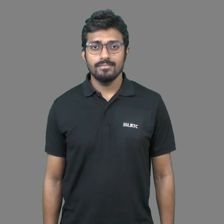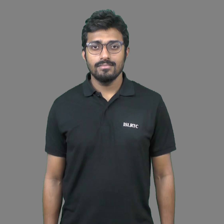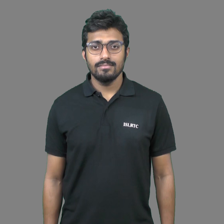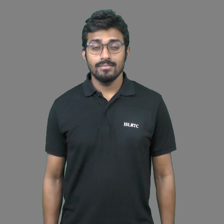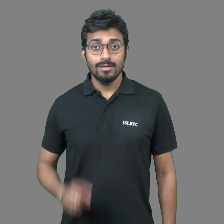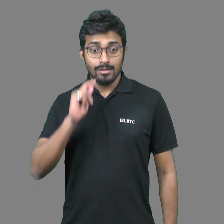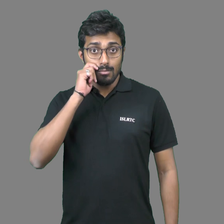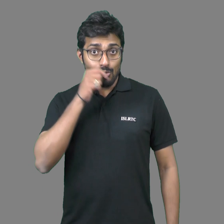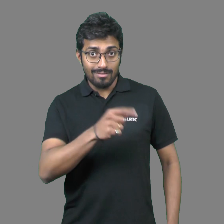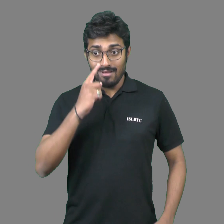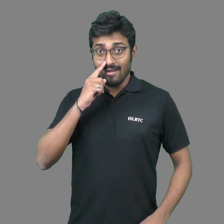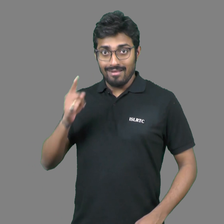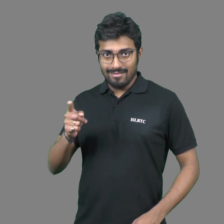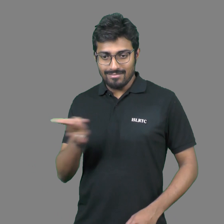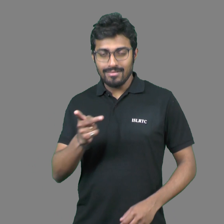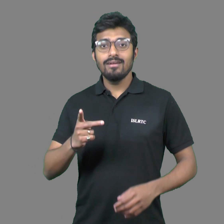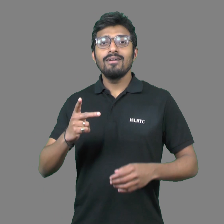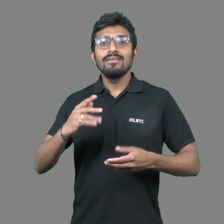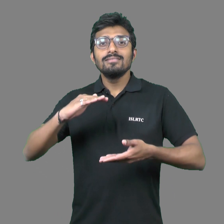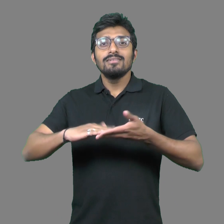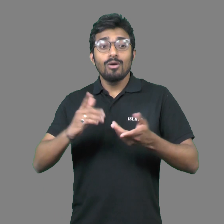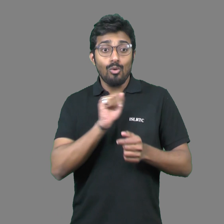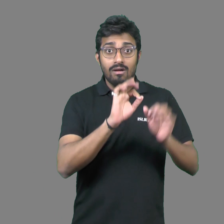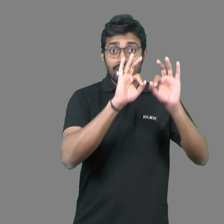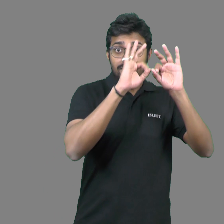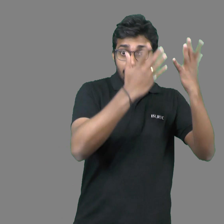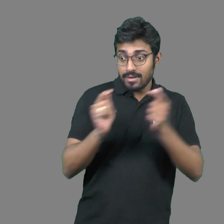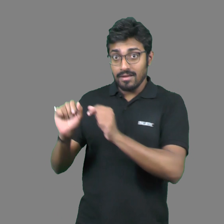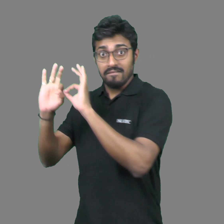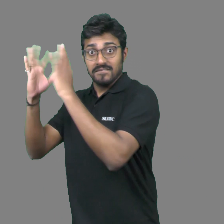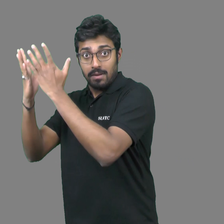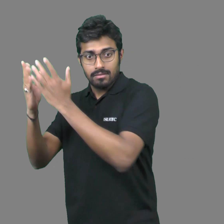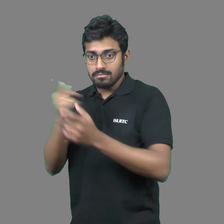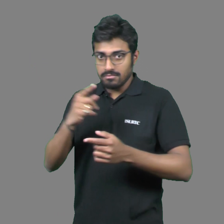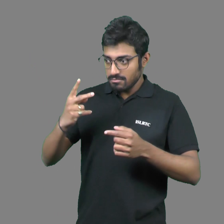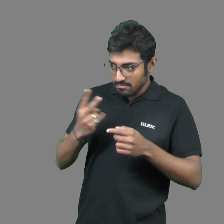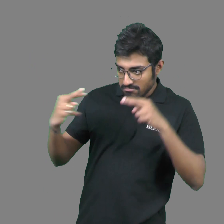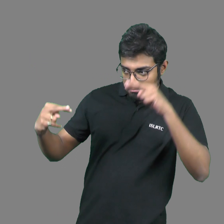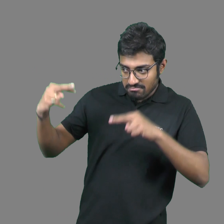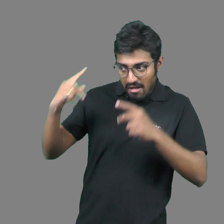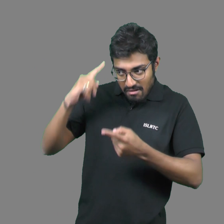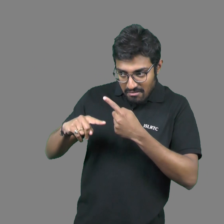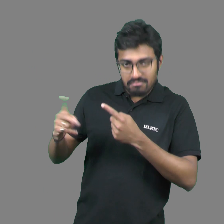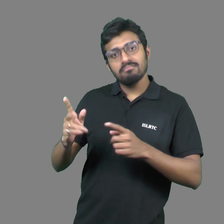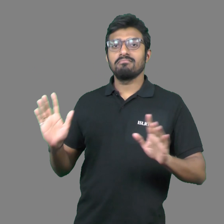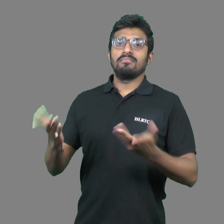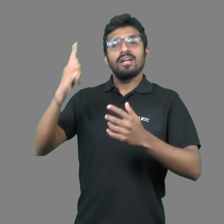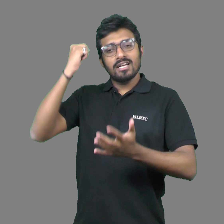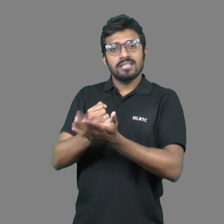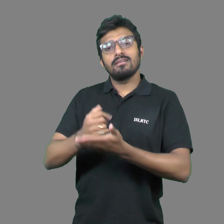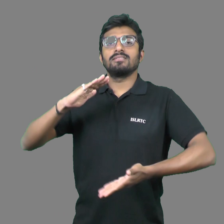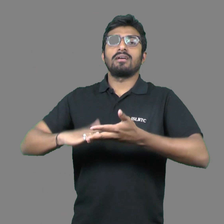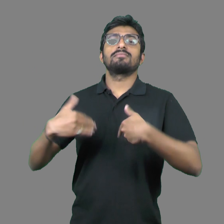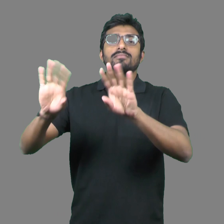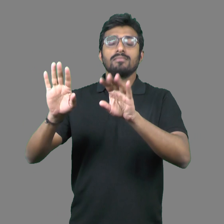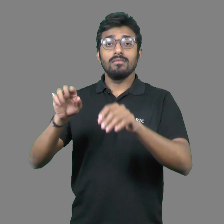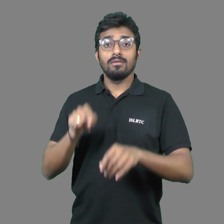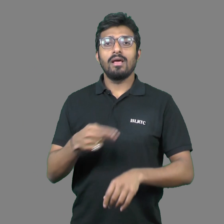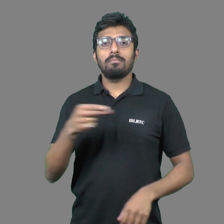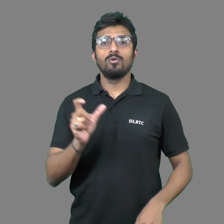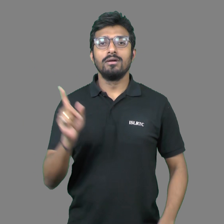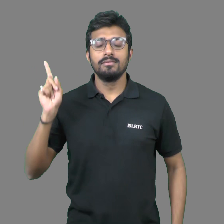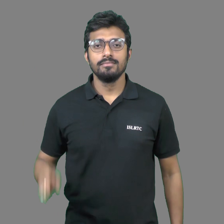Arranged Marriage